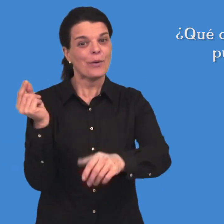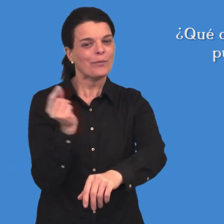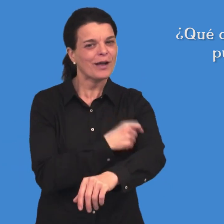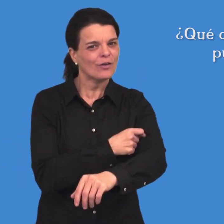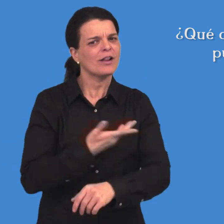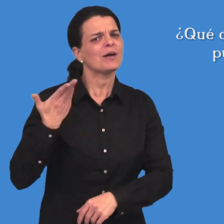vacuna